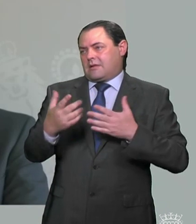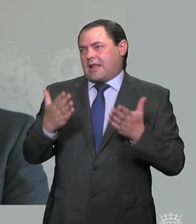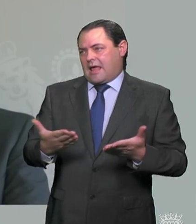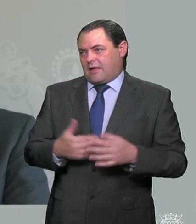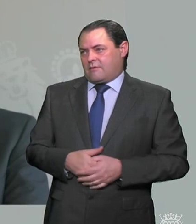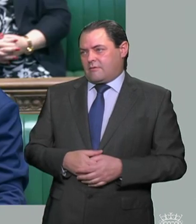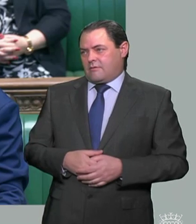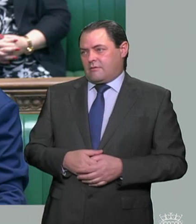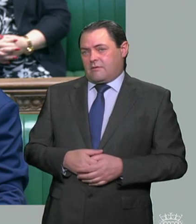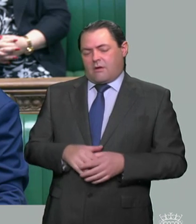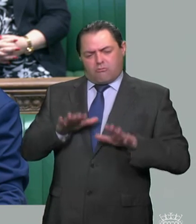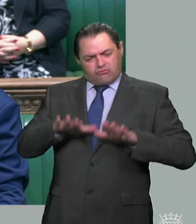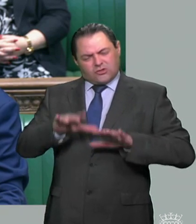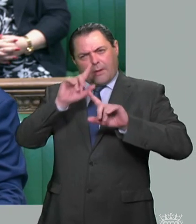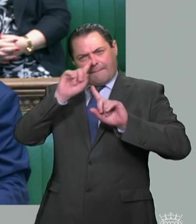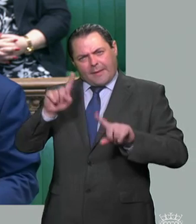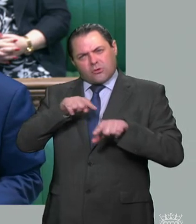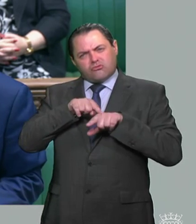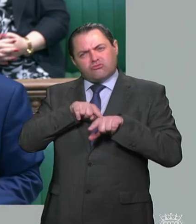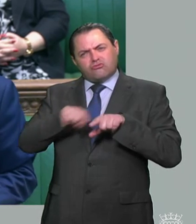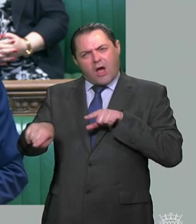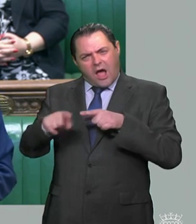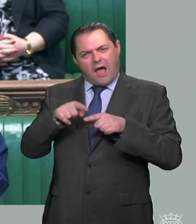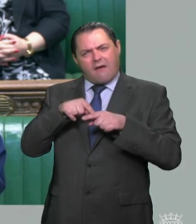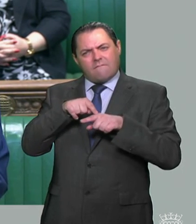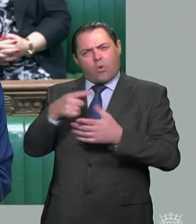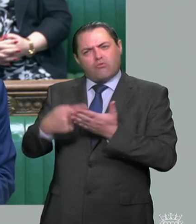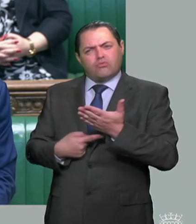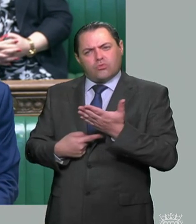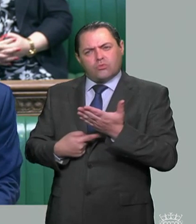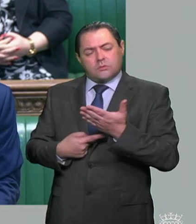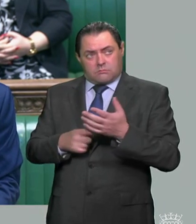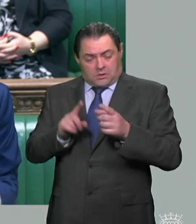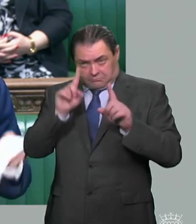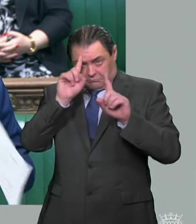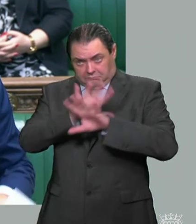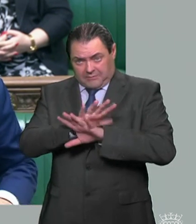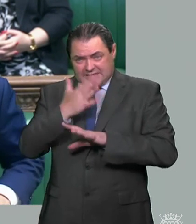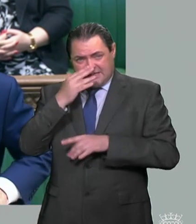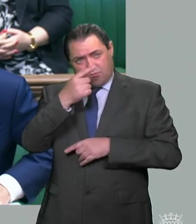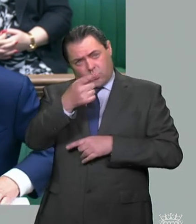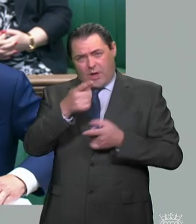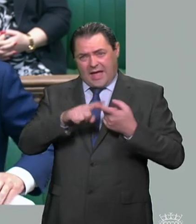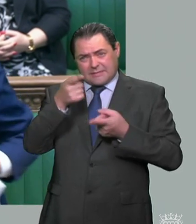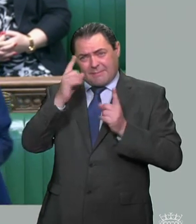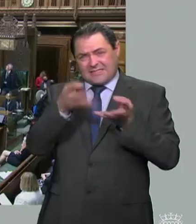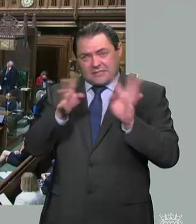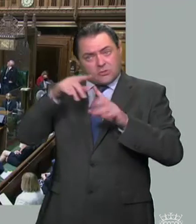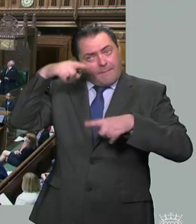The British people are trying to follow the rules, but how can they do so when his Ministers keep making them up as they go along?